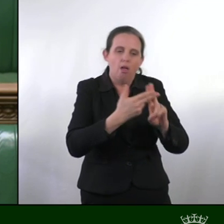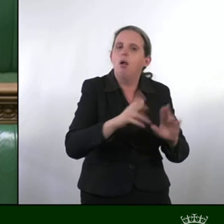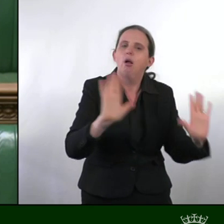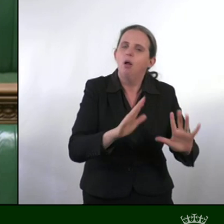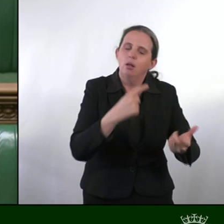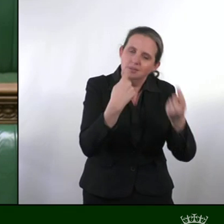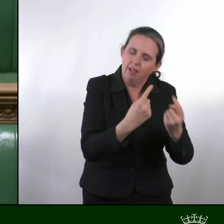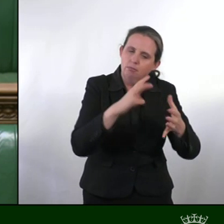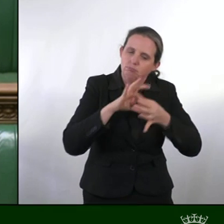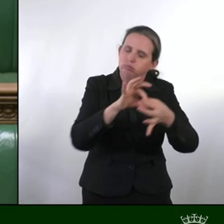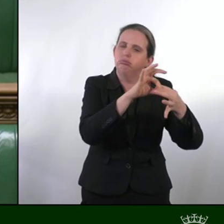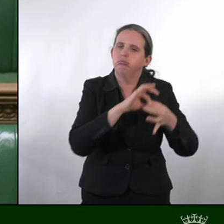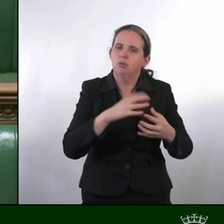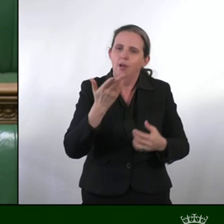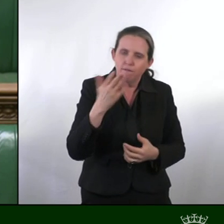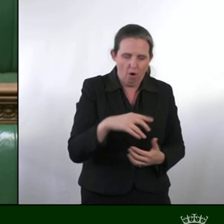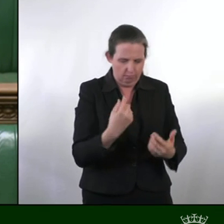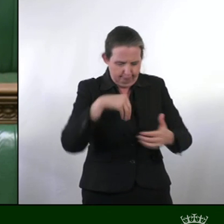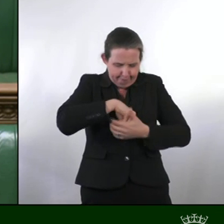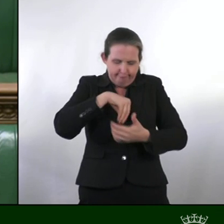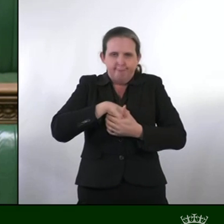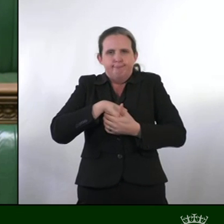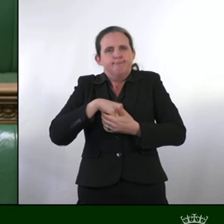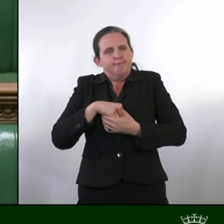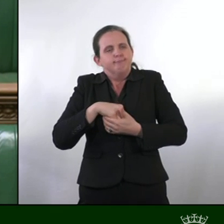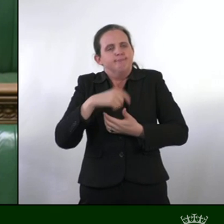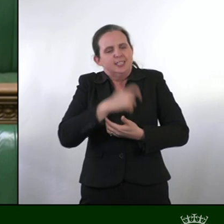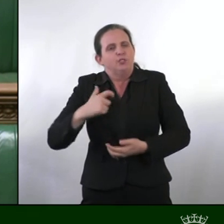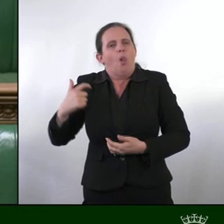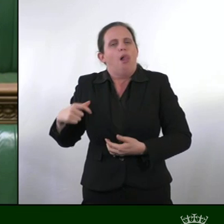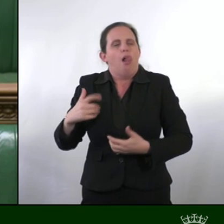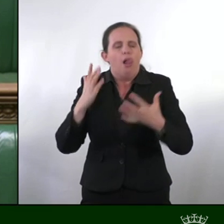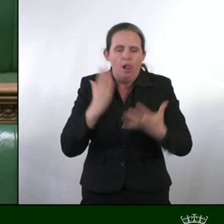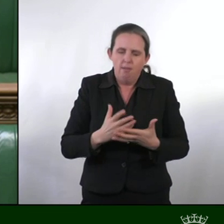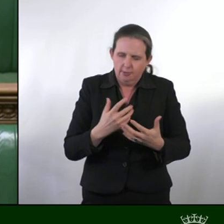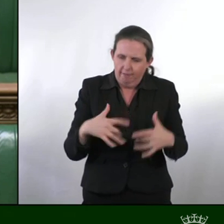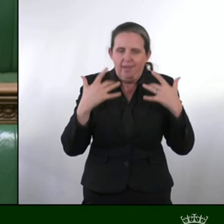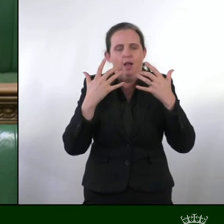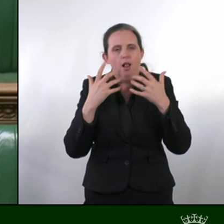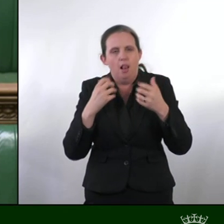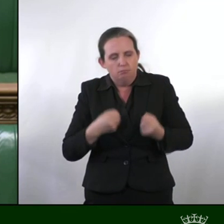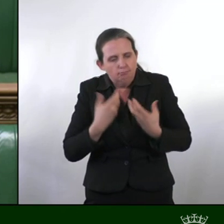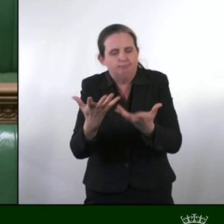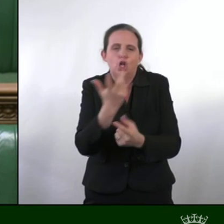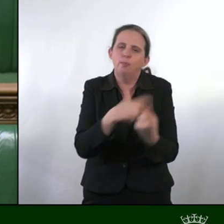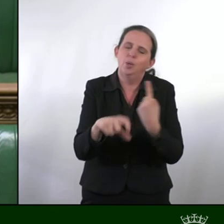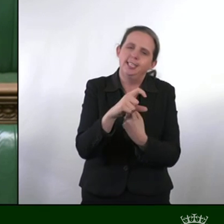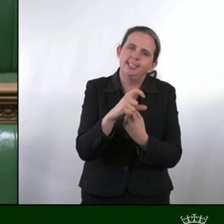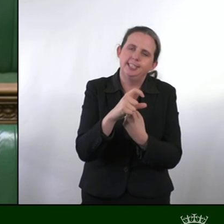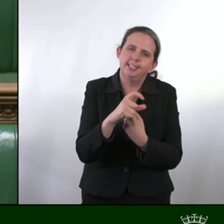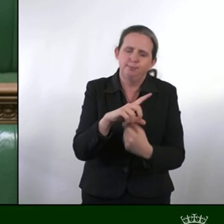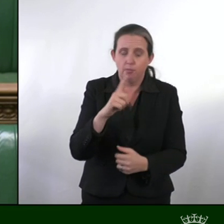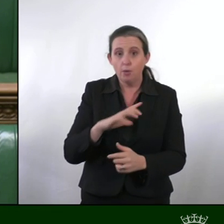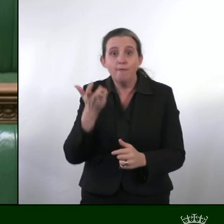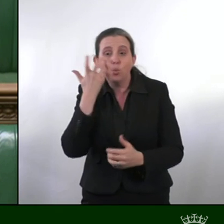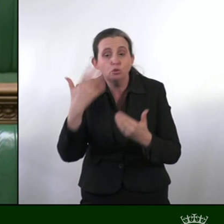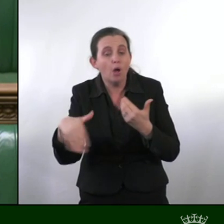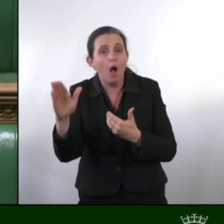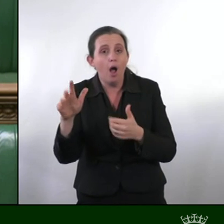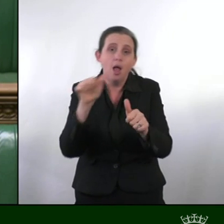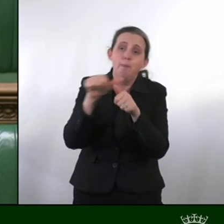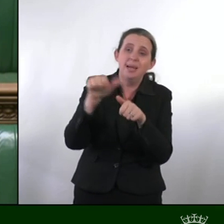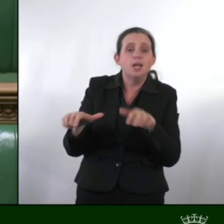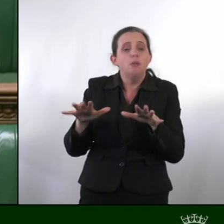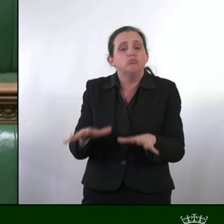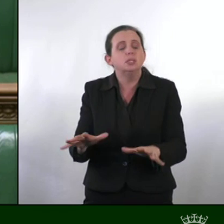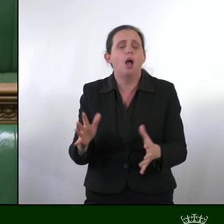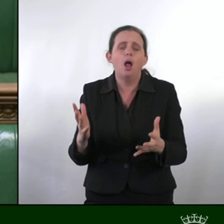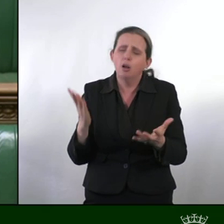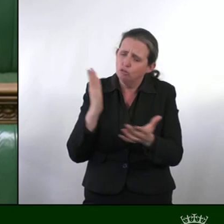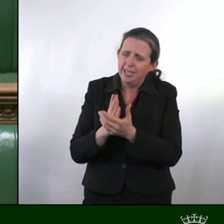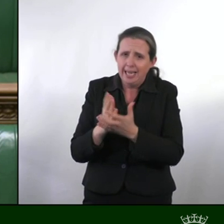These things must come from each of us, and be shared freely, because the future—this better country—is a common endeavour.